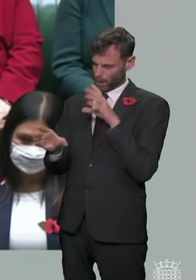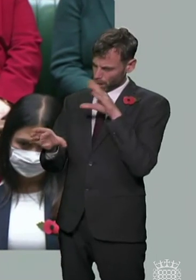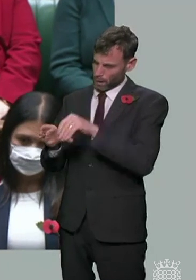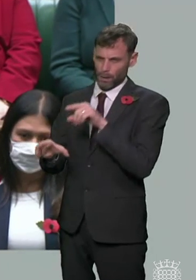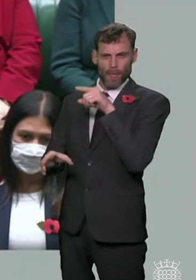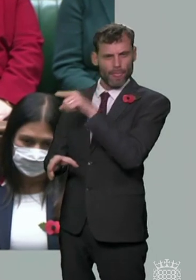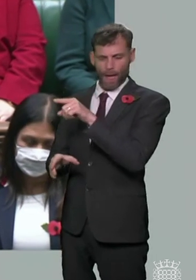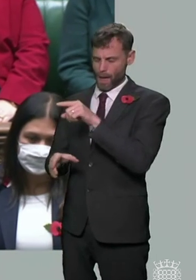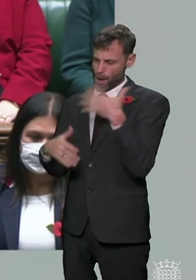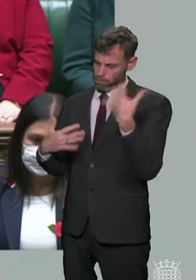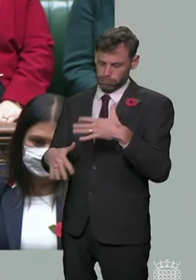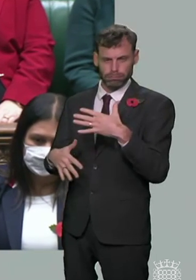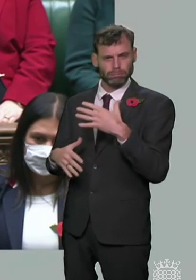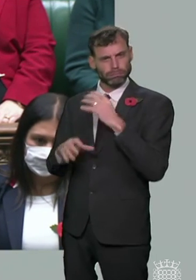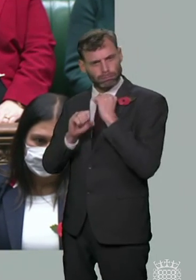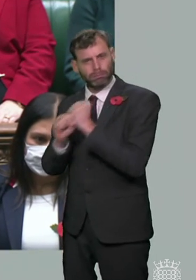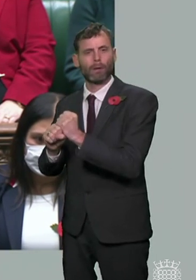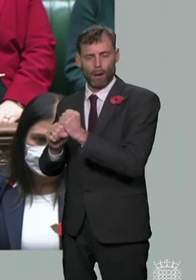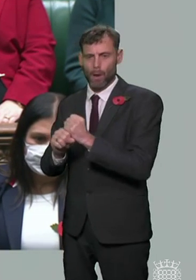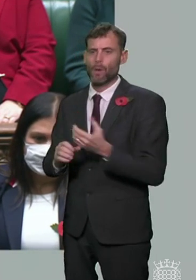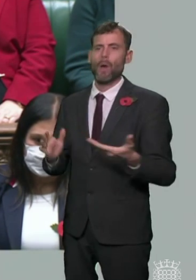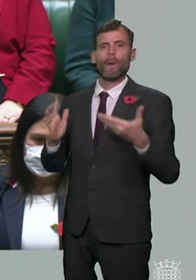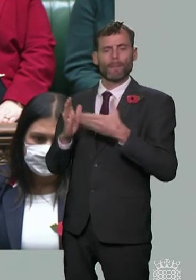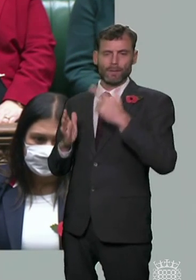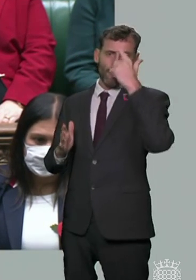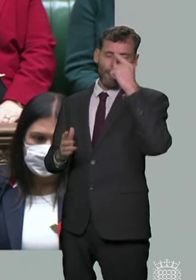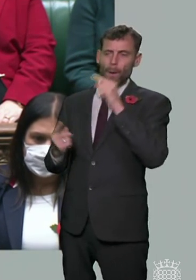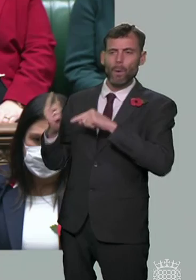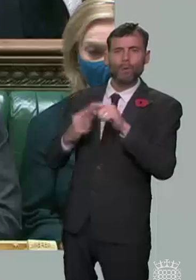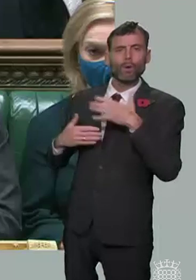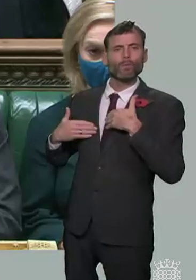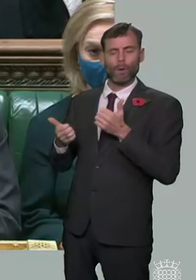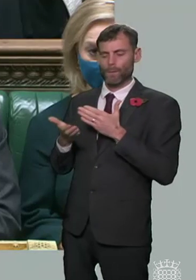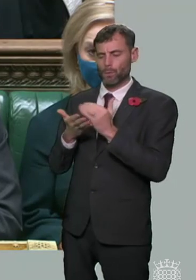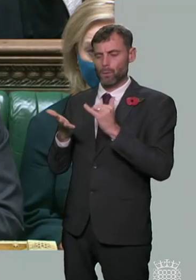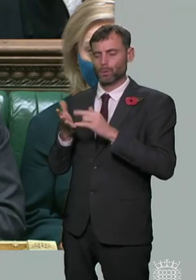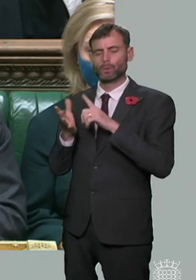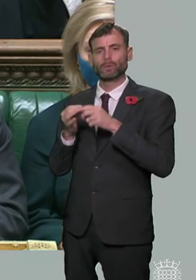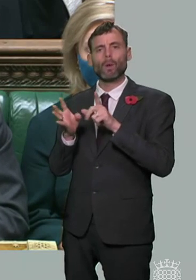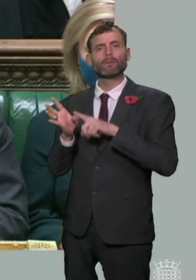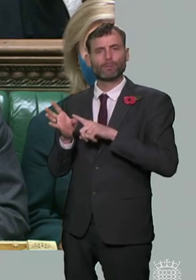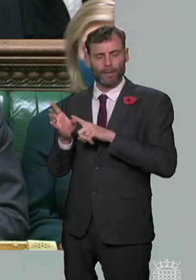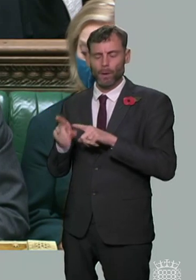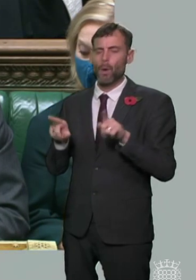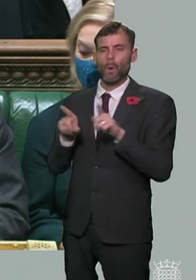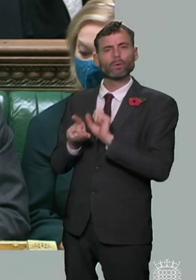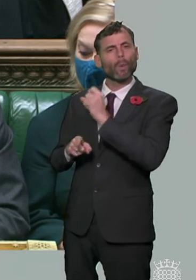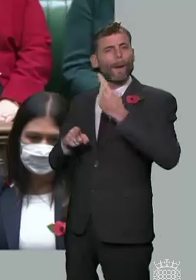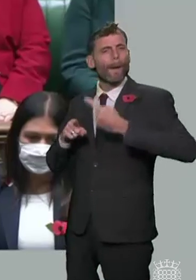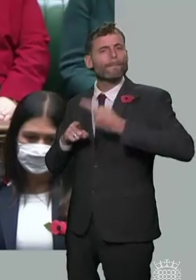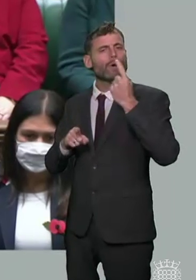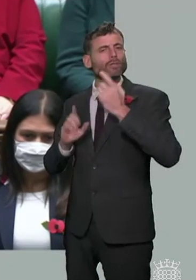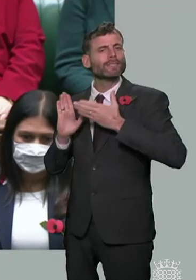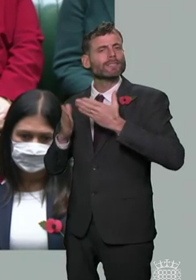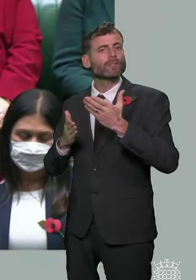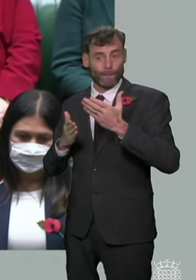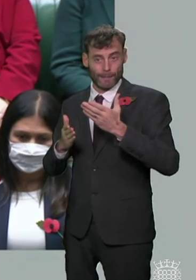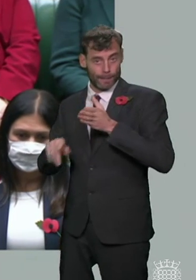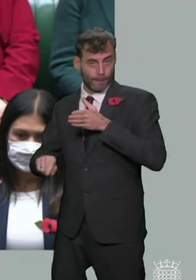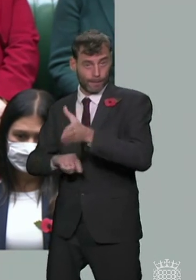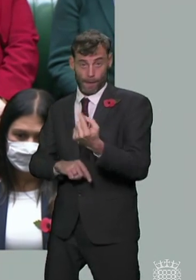I also send my best wishes to all those recovering in Salisbury and give our sincere thanks to the emergency services that responded on that day.